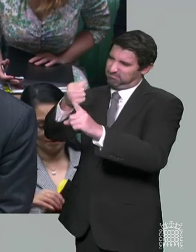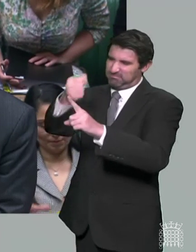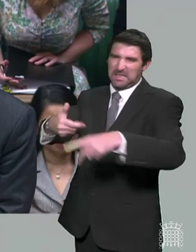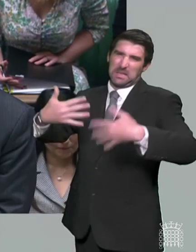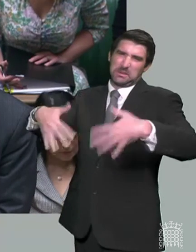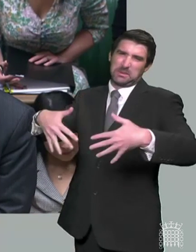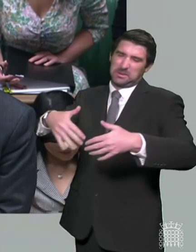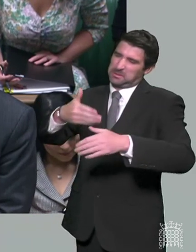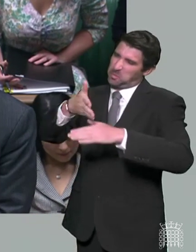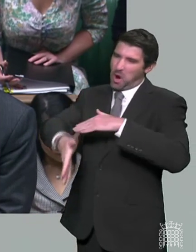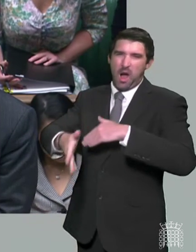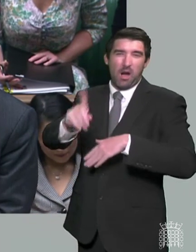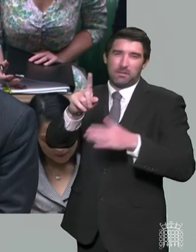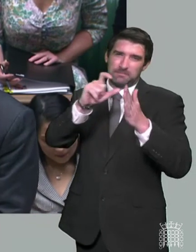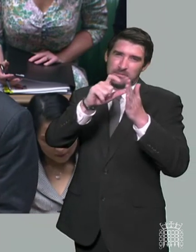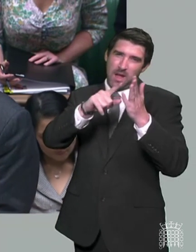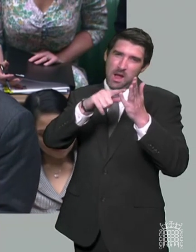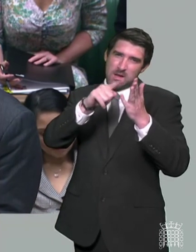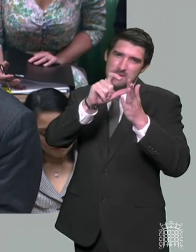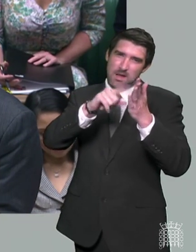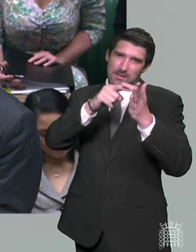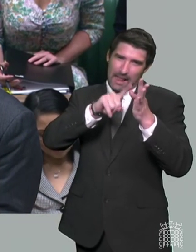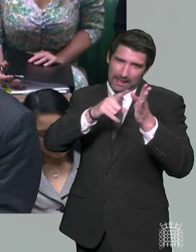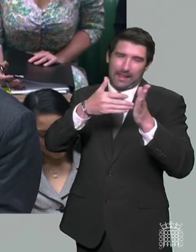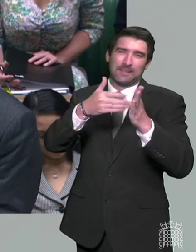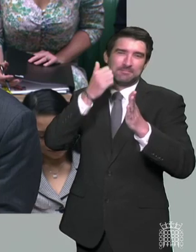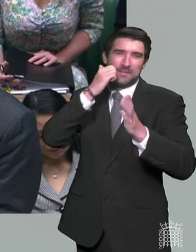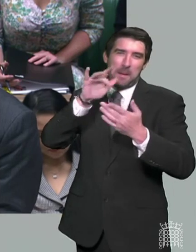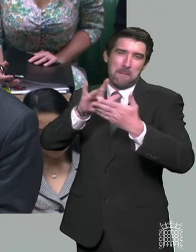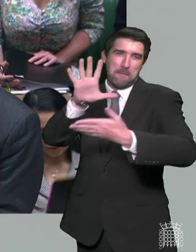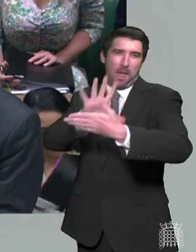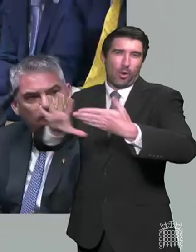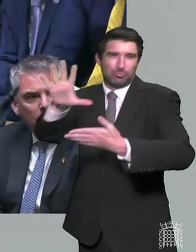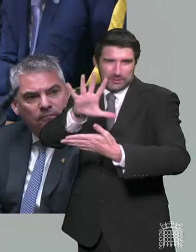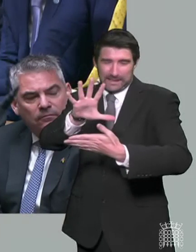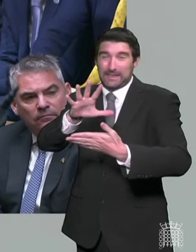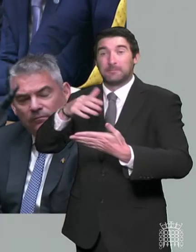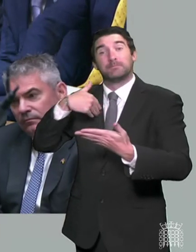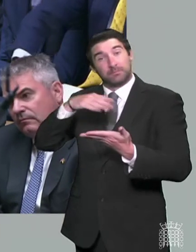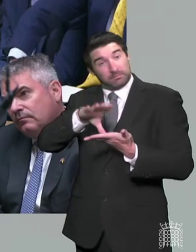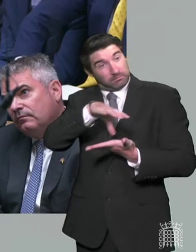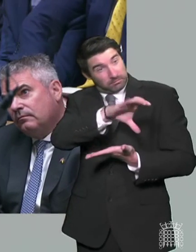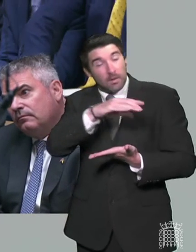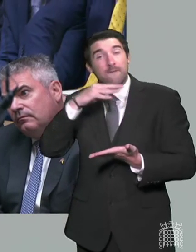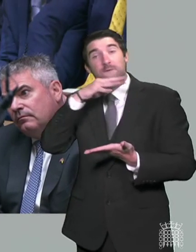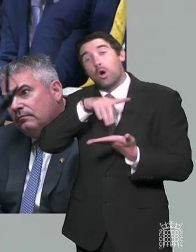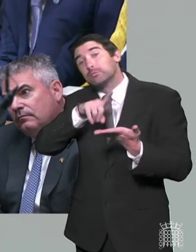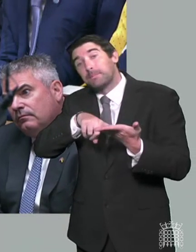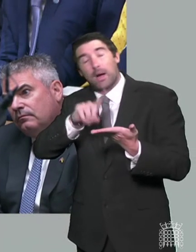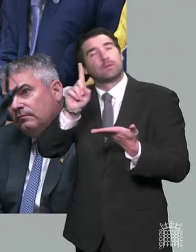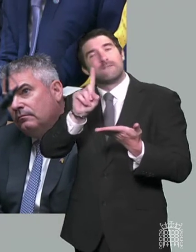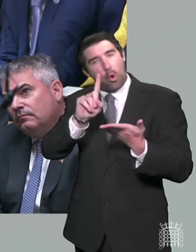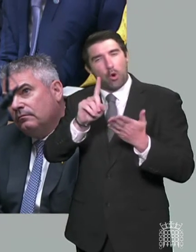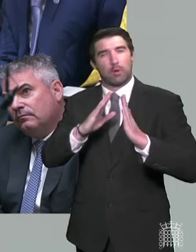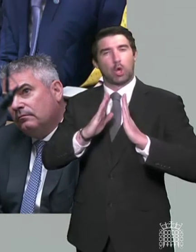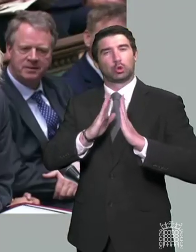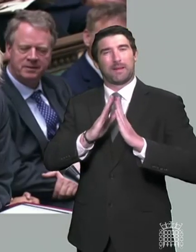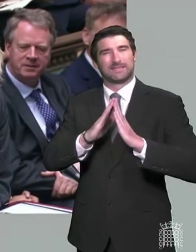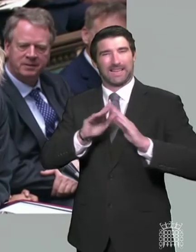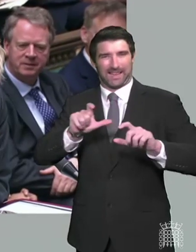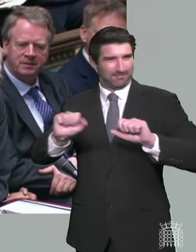In addition to the £1,200 for the 8 million most vulnerable households, we are providing £400 to help everybody with the cost of energy.